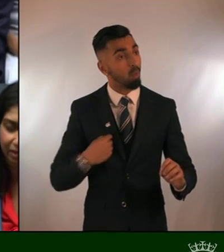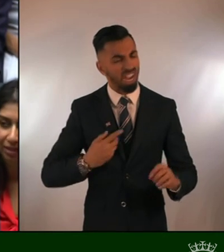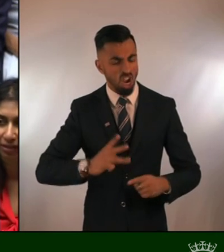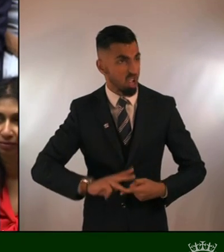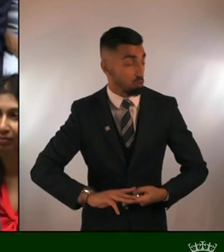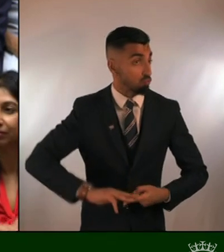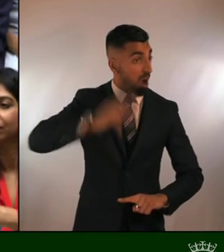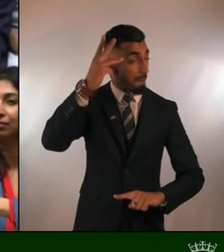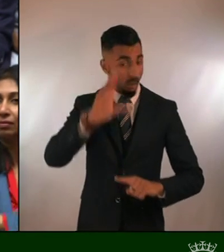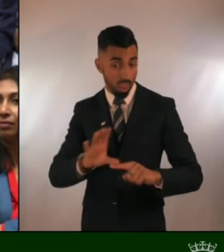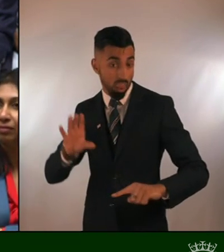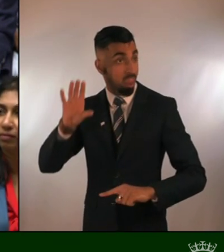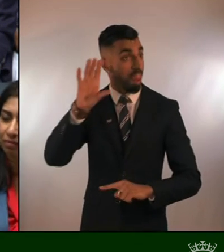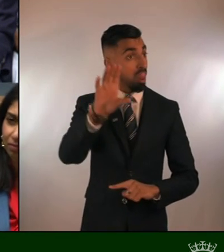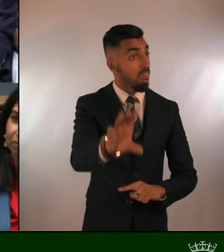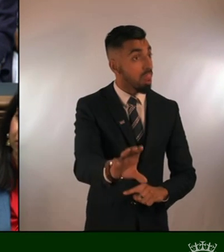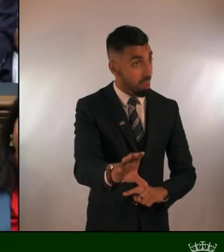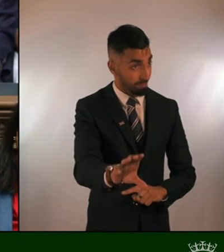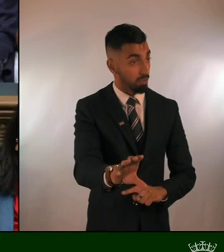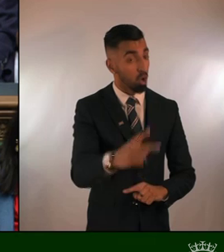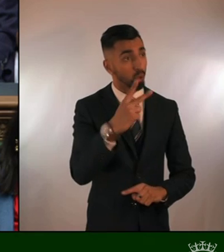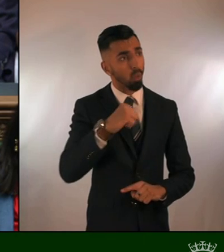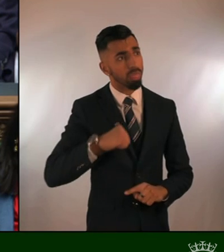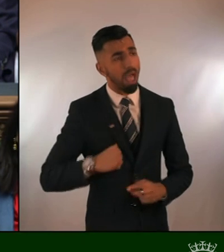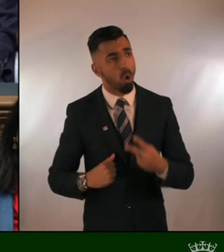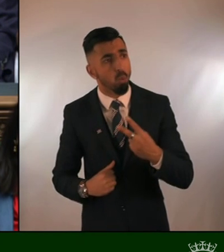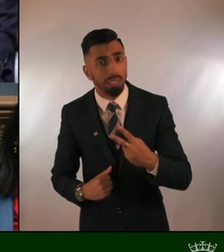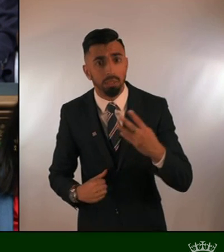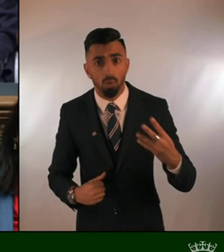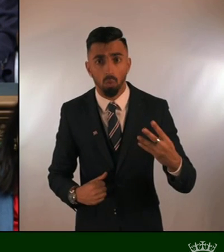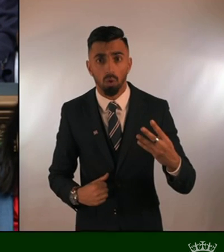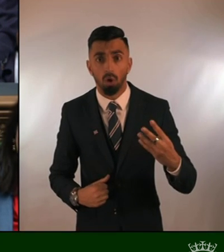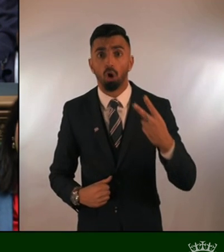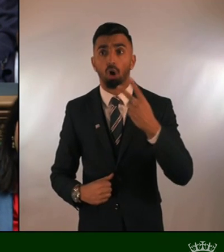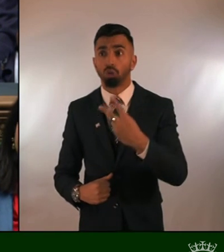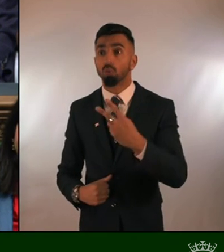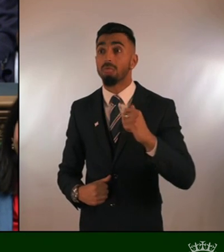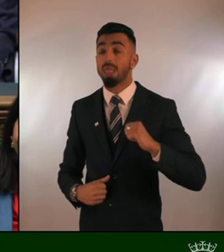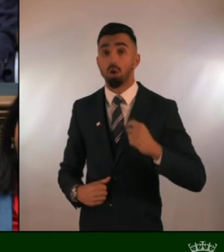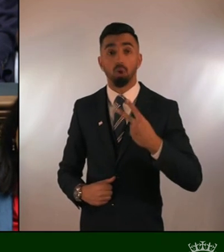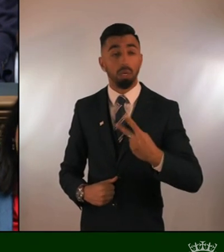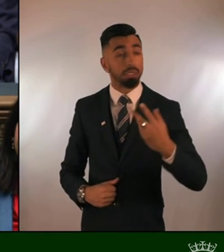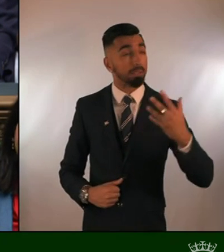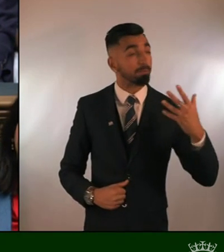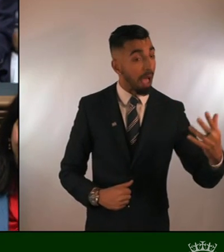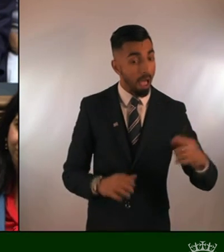Capital budgets in 2024-25 alone will reach over £110 billion.